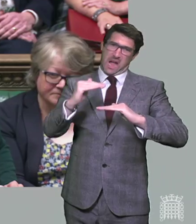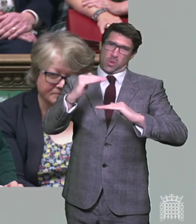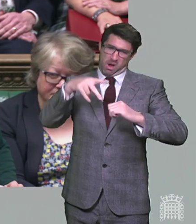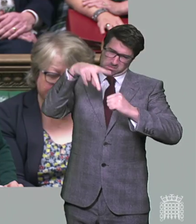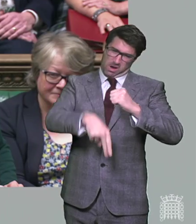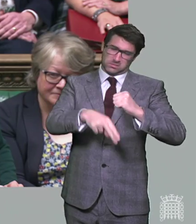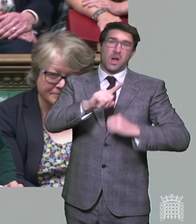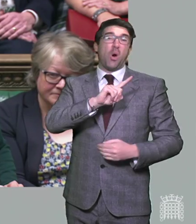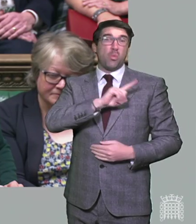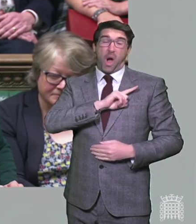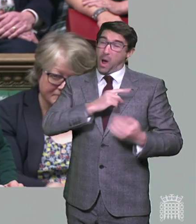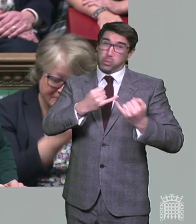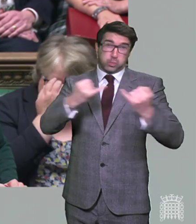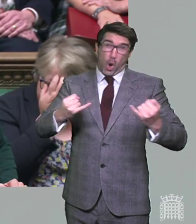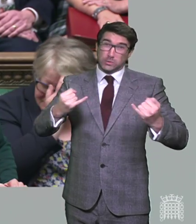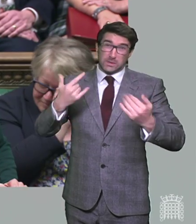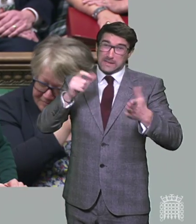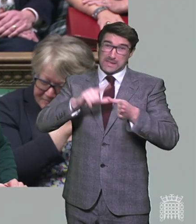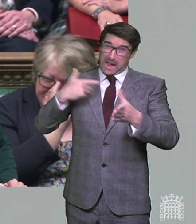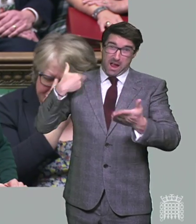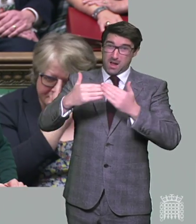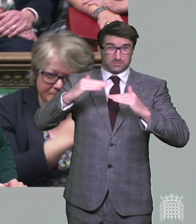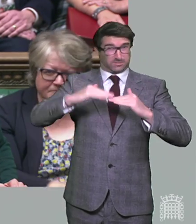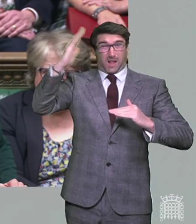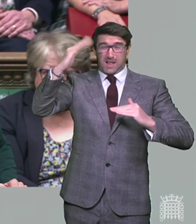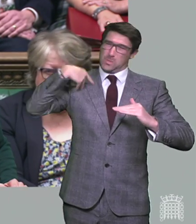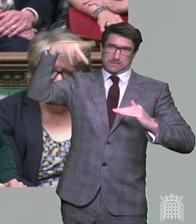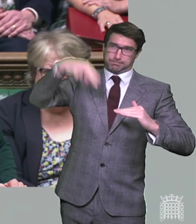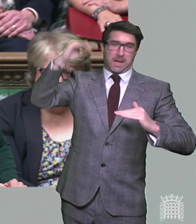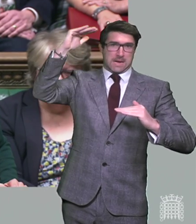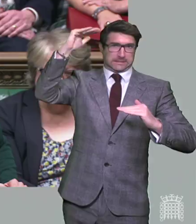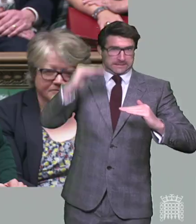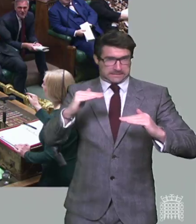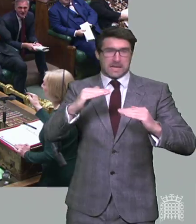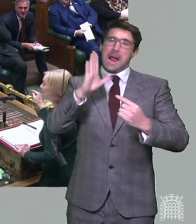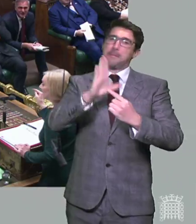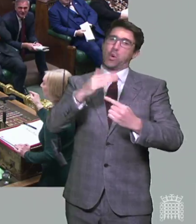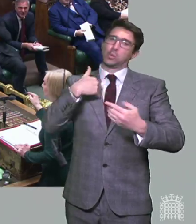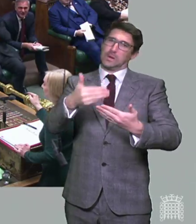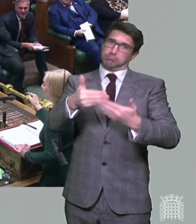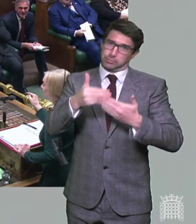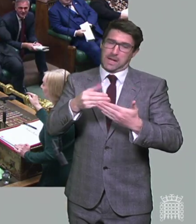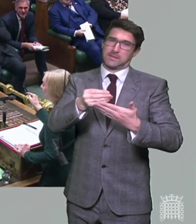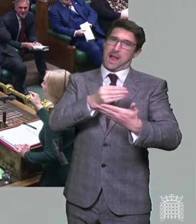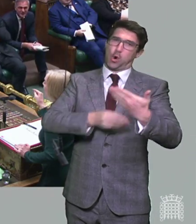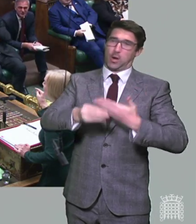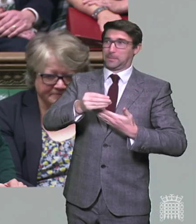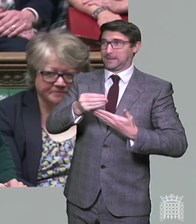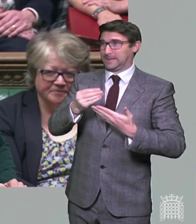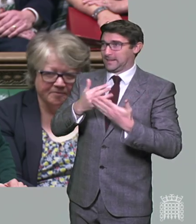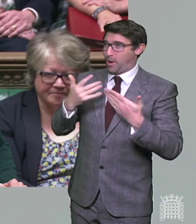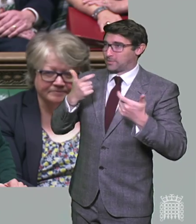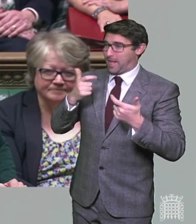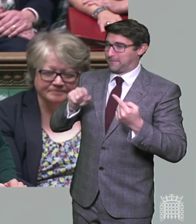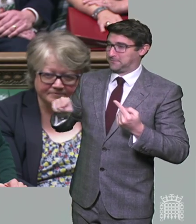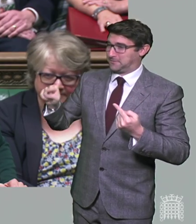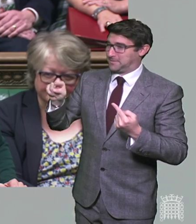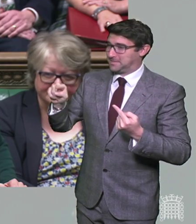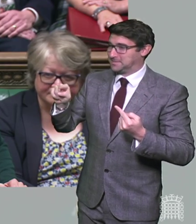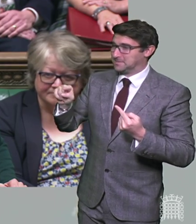We are making sure that we protect our economy at this very difficult time internationally.